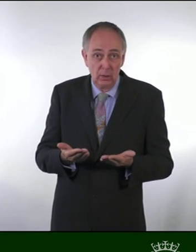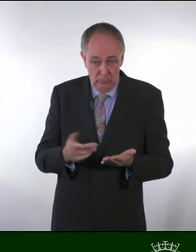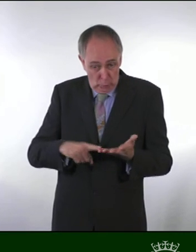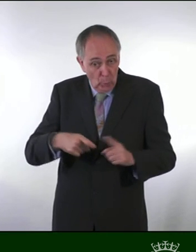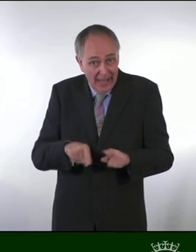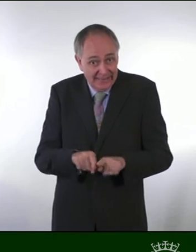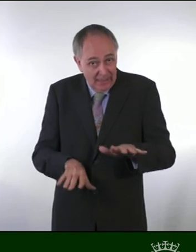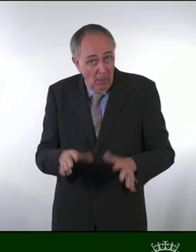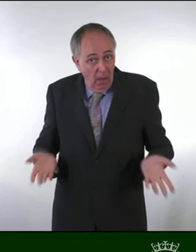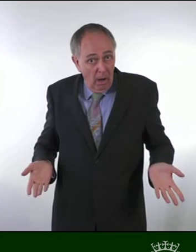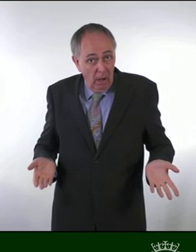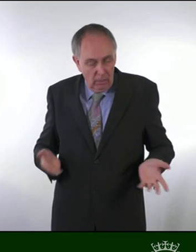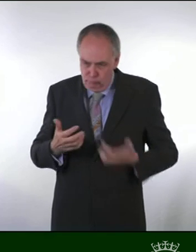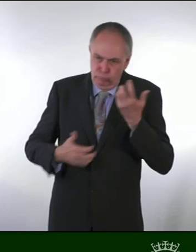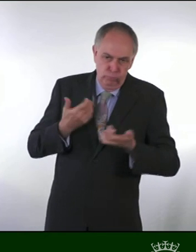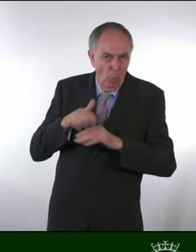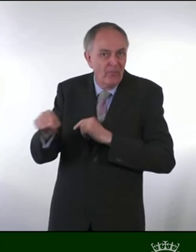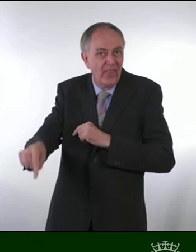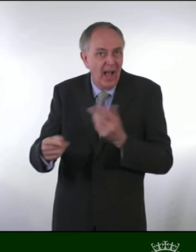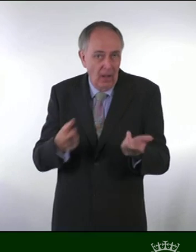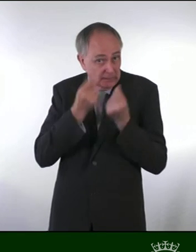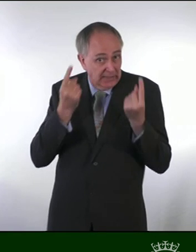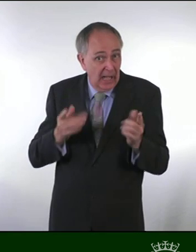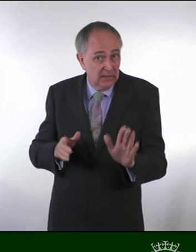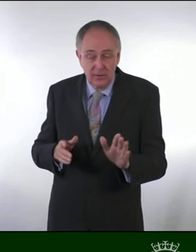I totally understand that, and I get that.